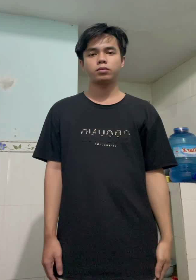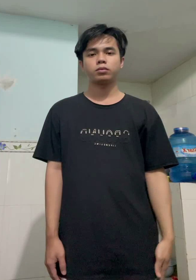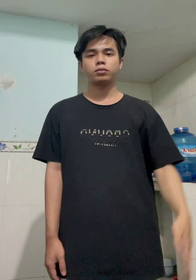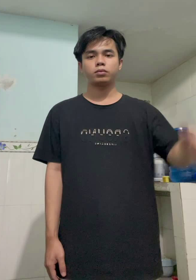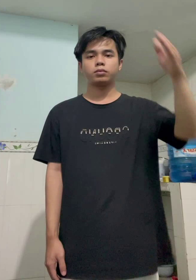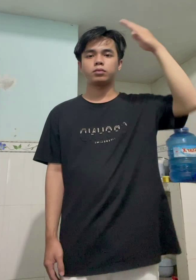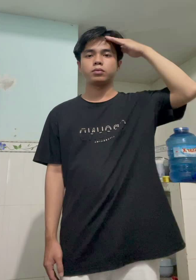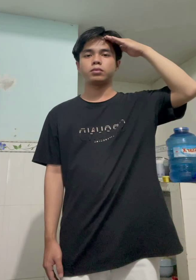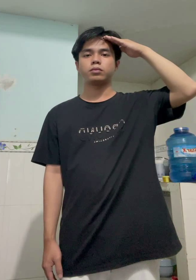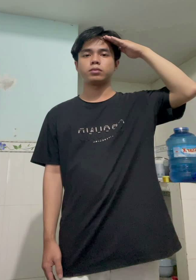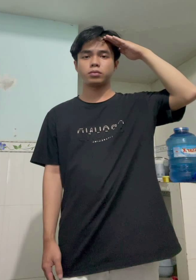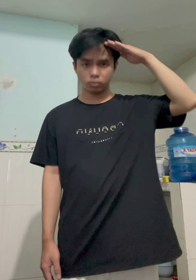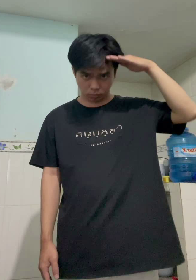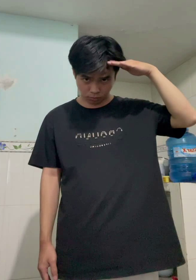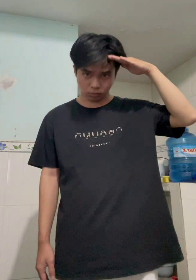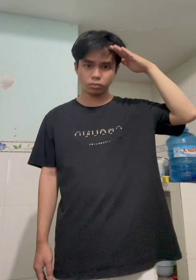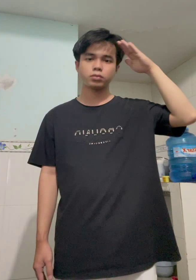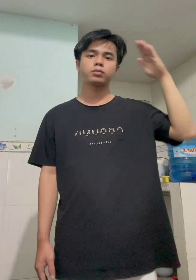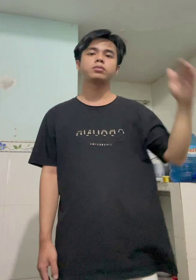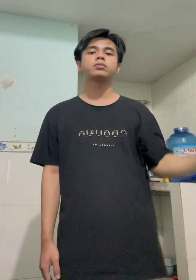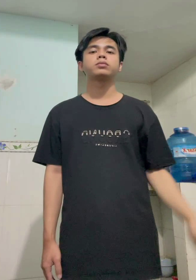biet